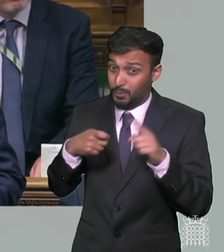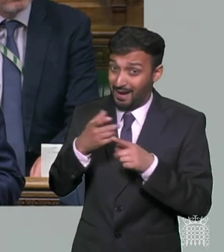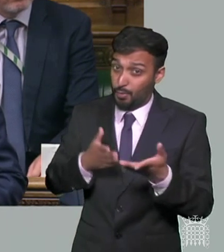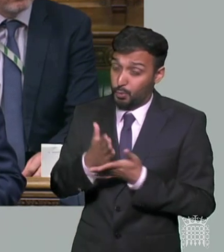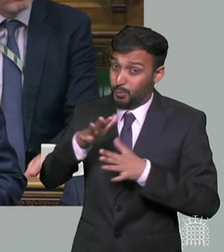Despite repeated